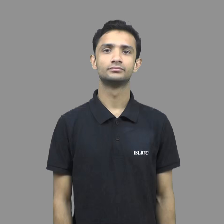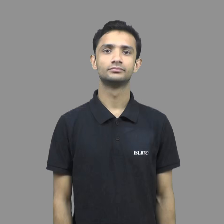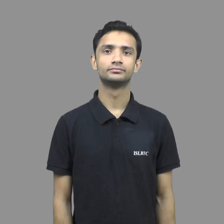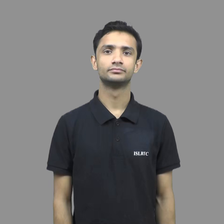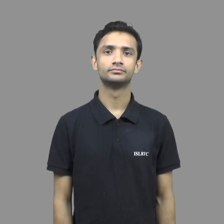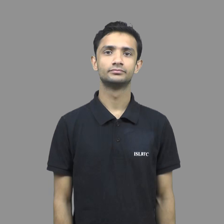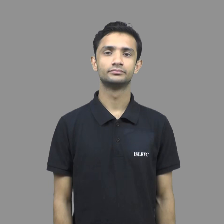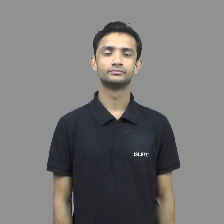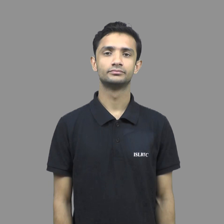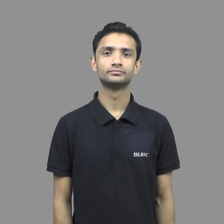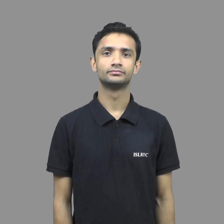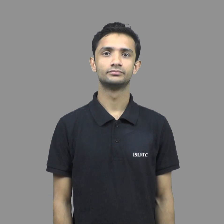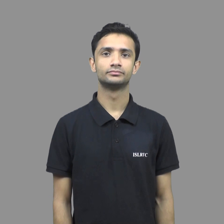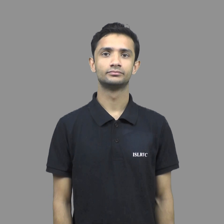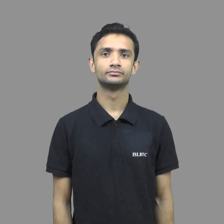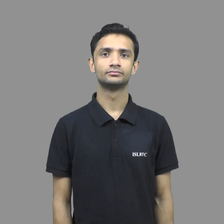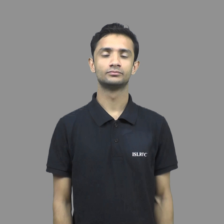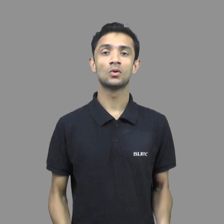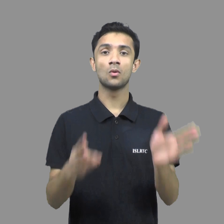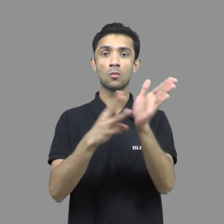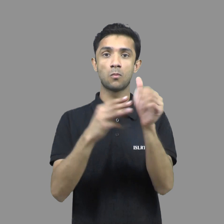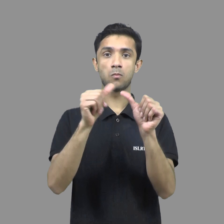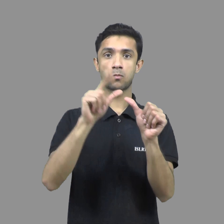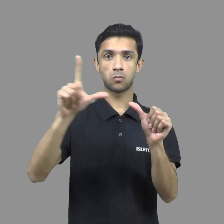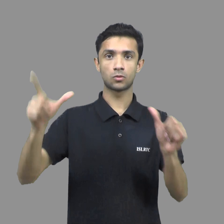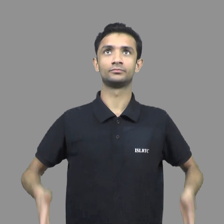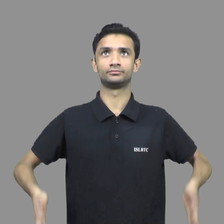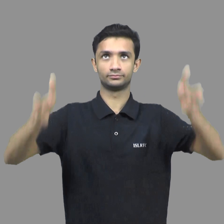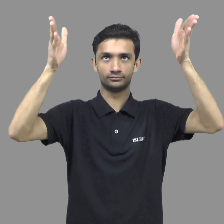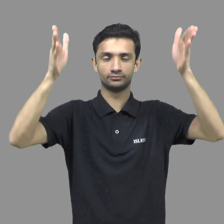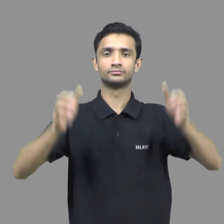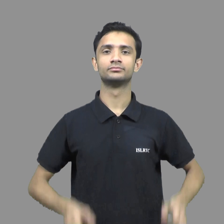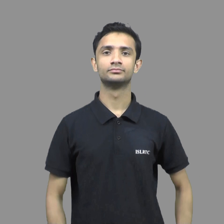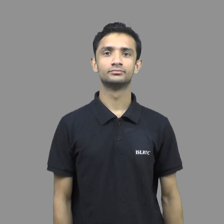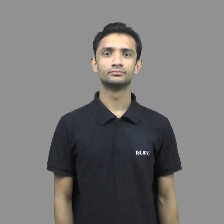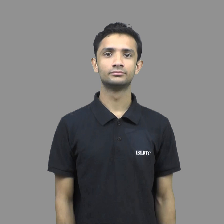Mall